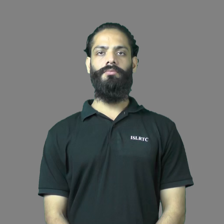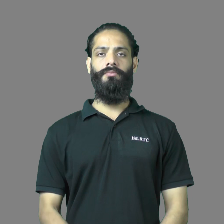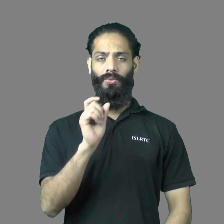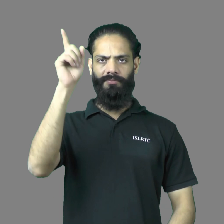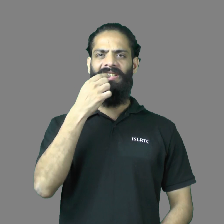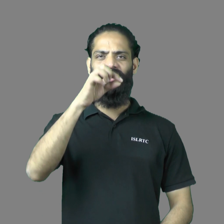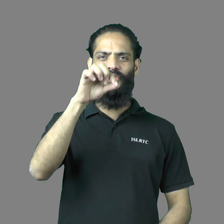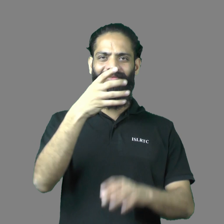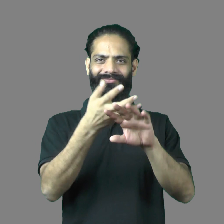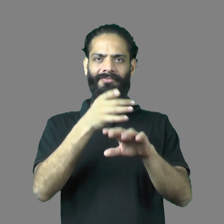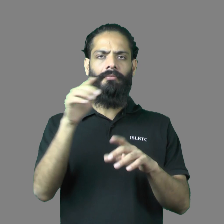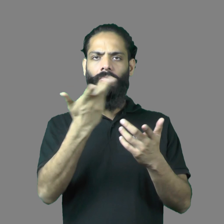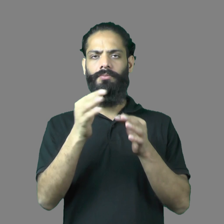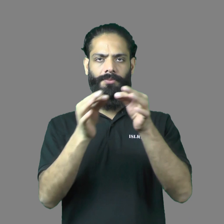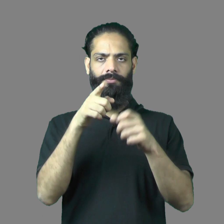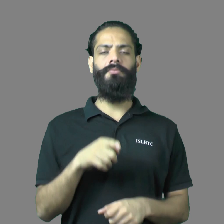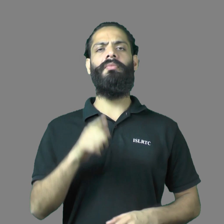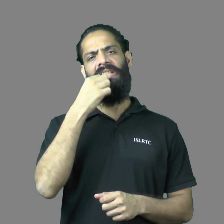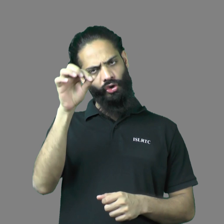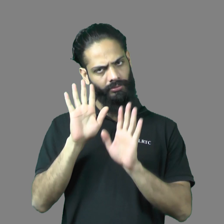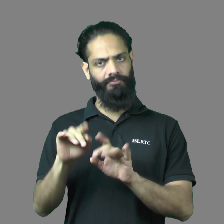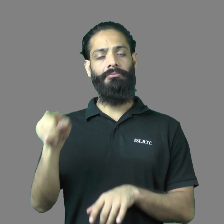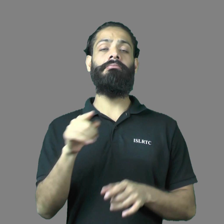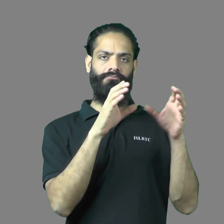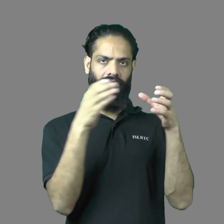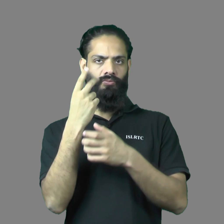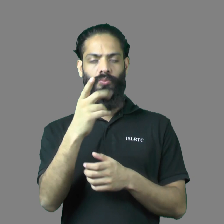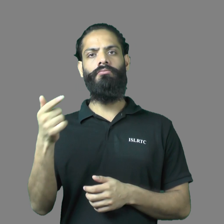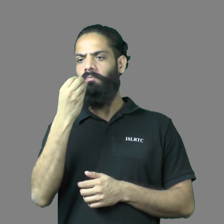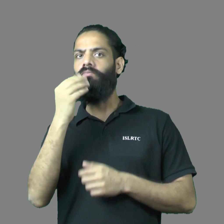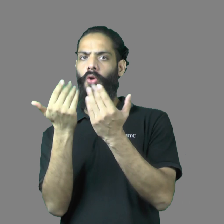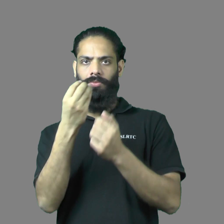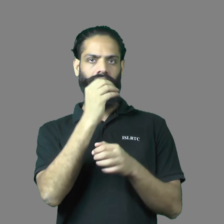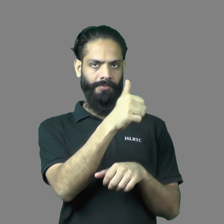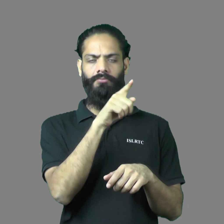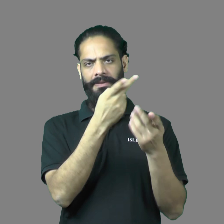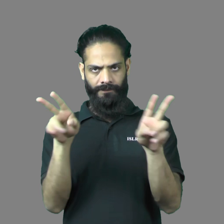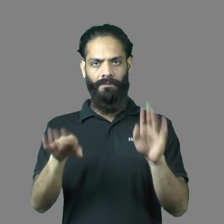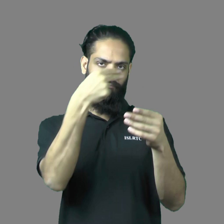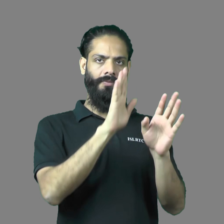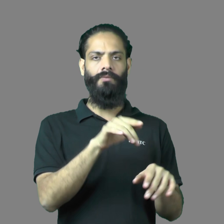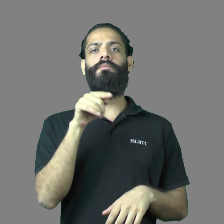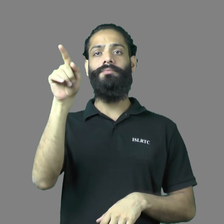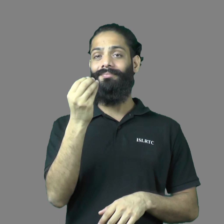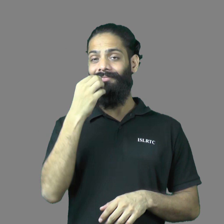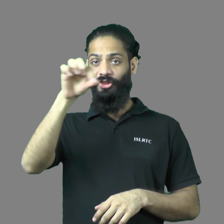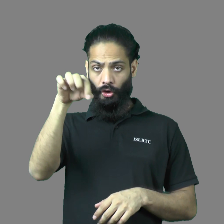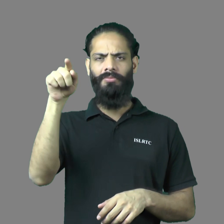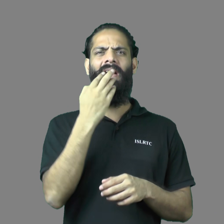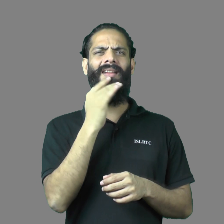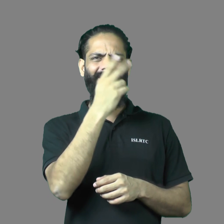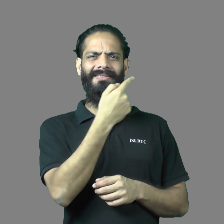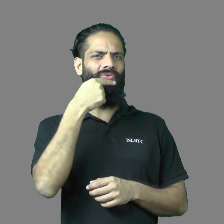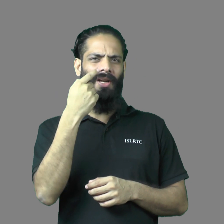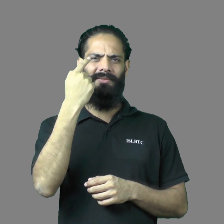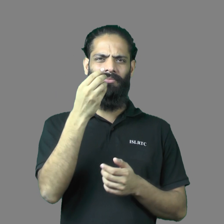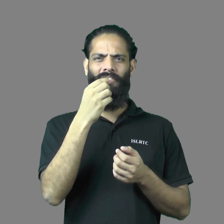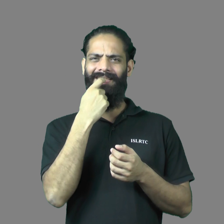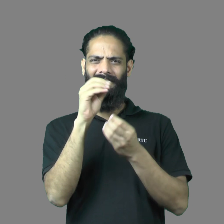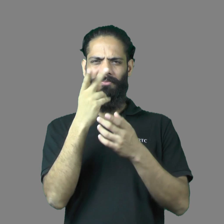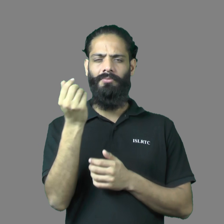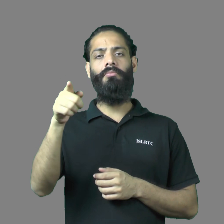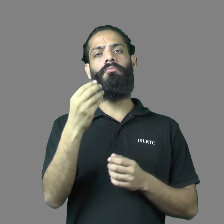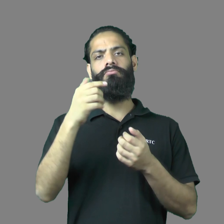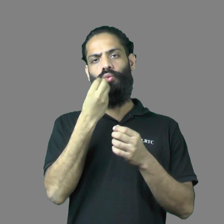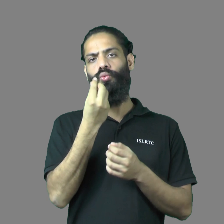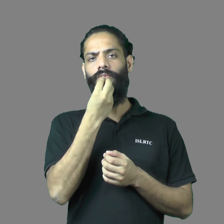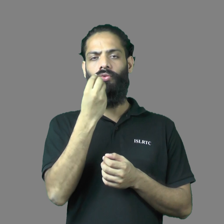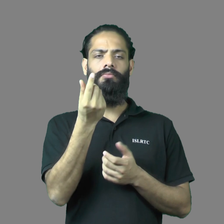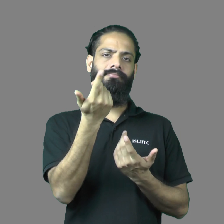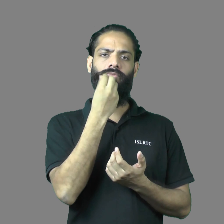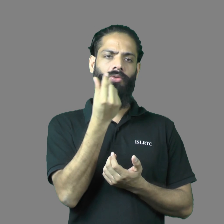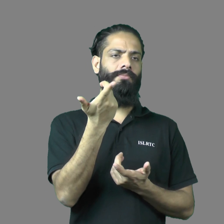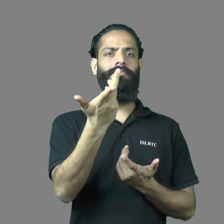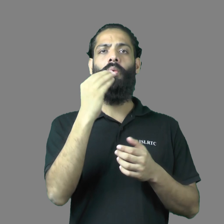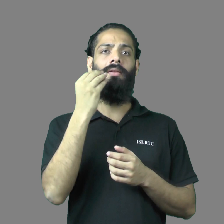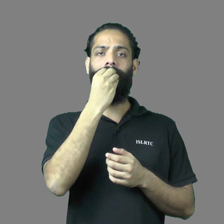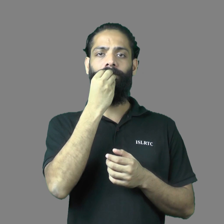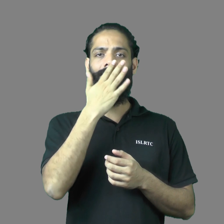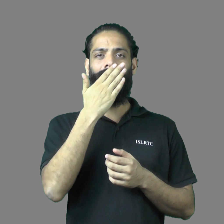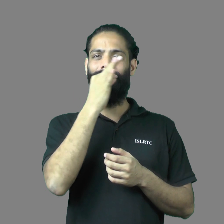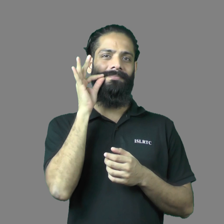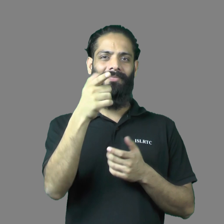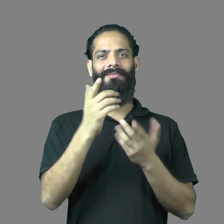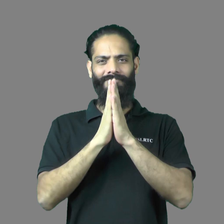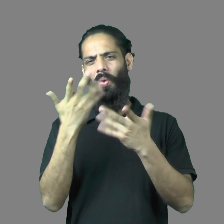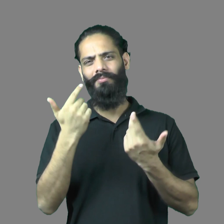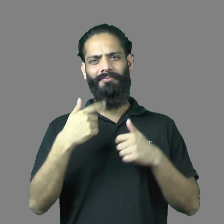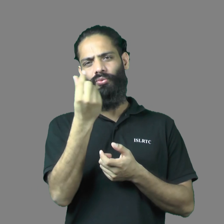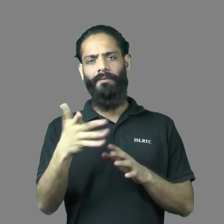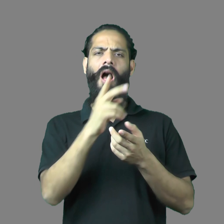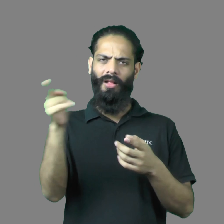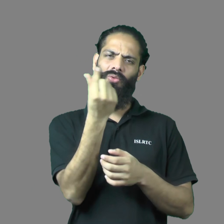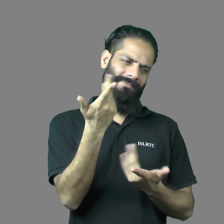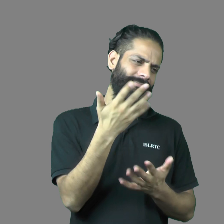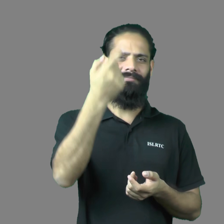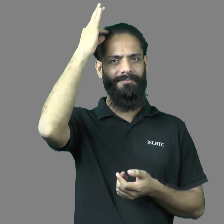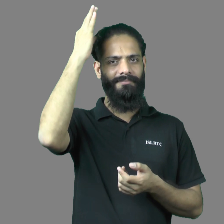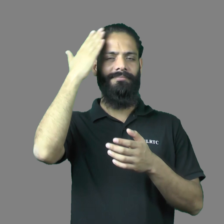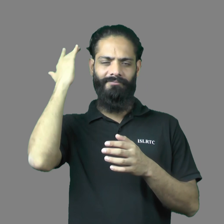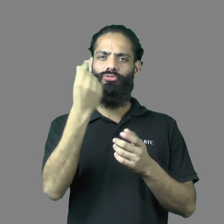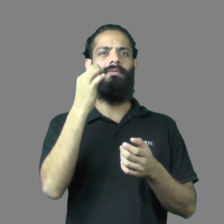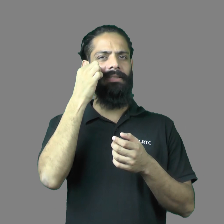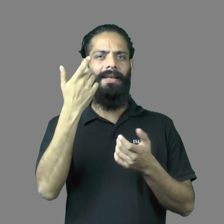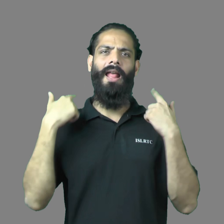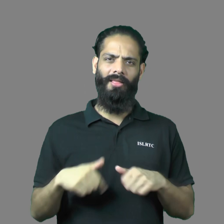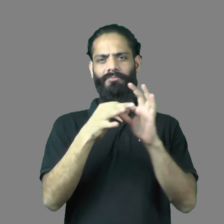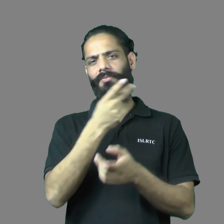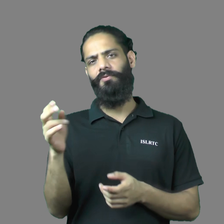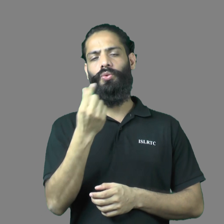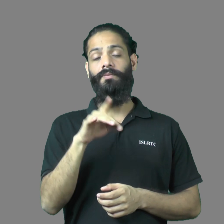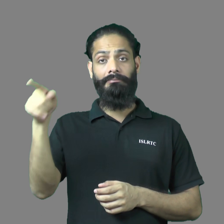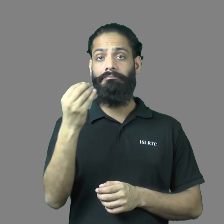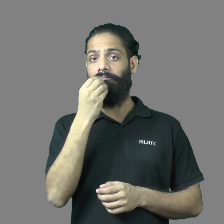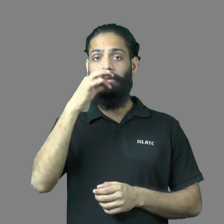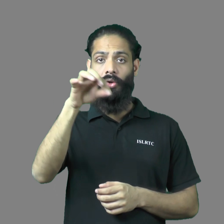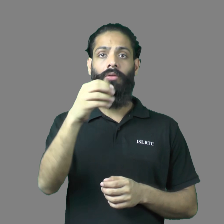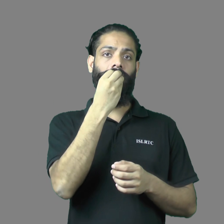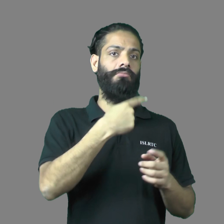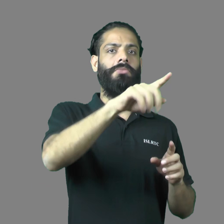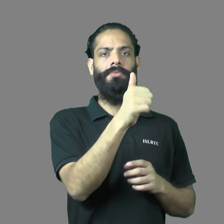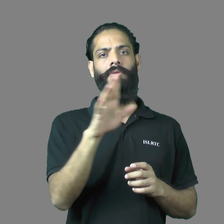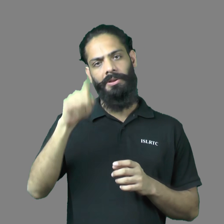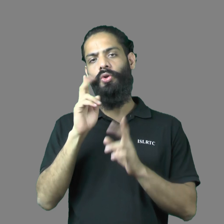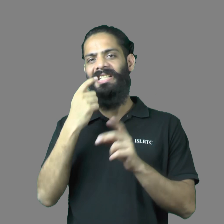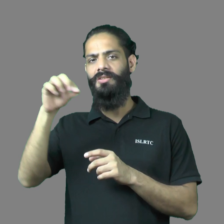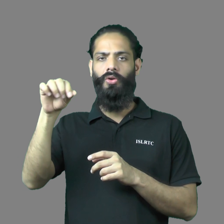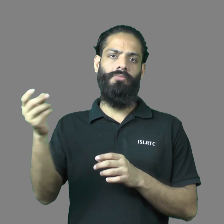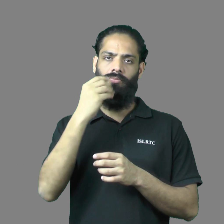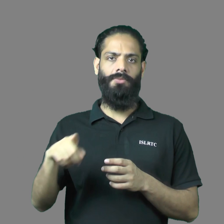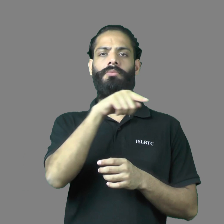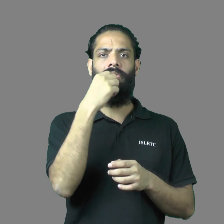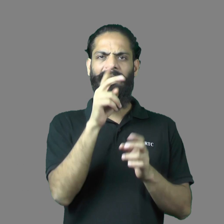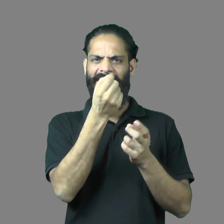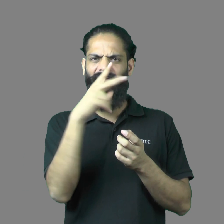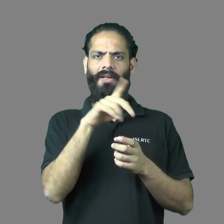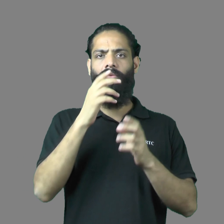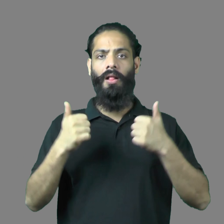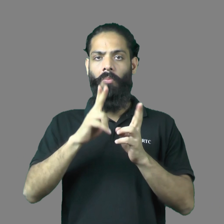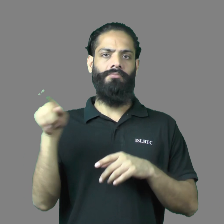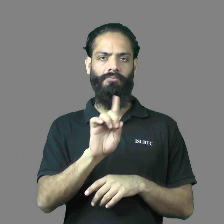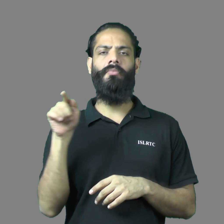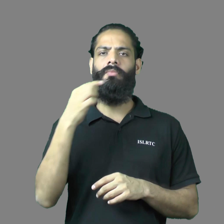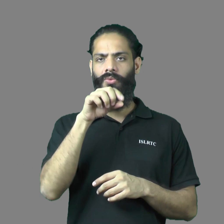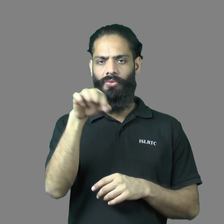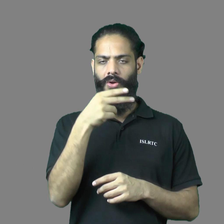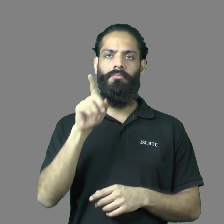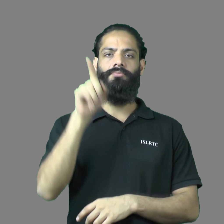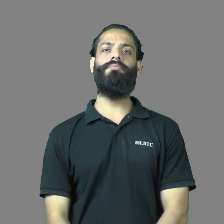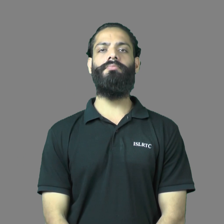Rock Salt